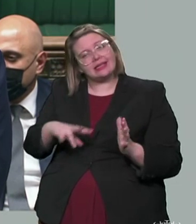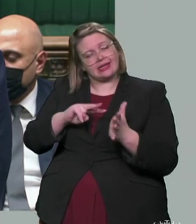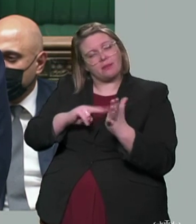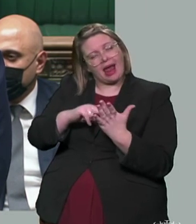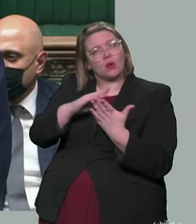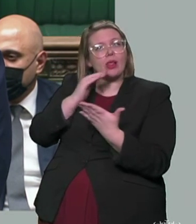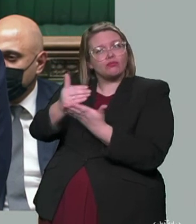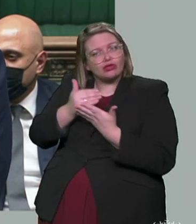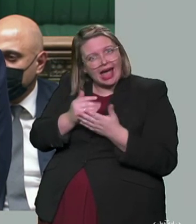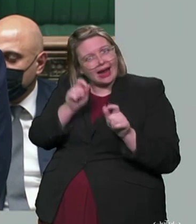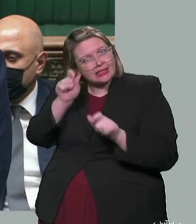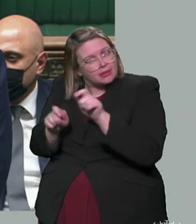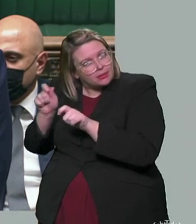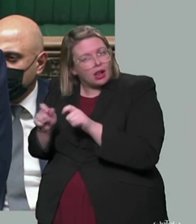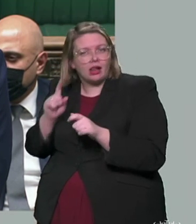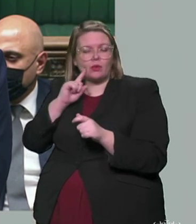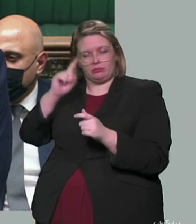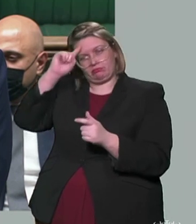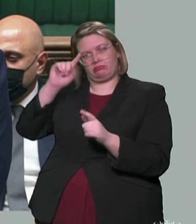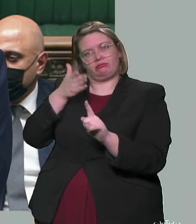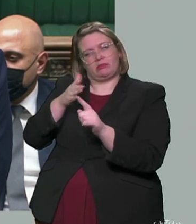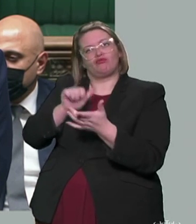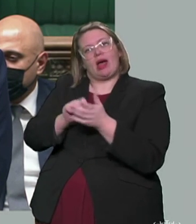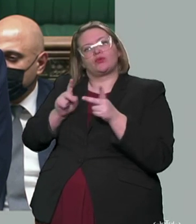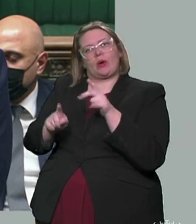It is the right way forward in dealing with omicron.